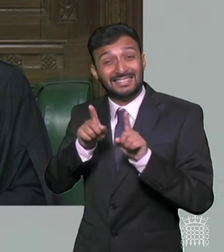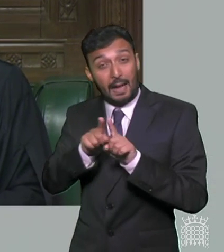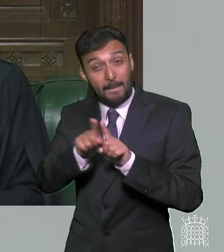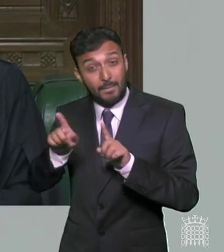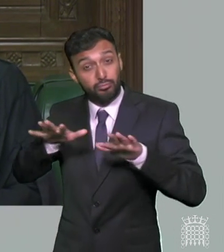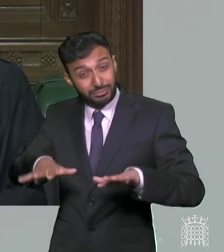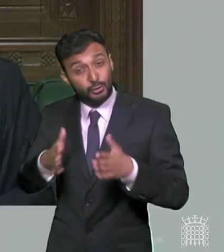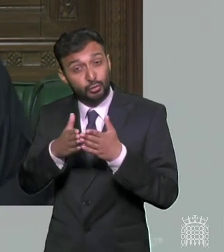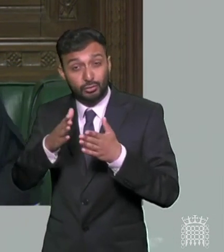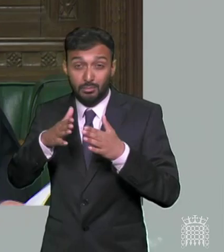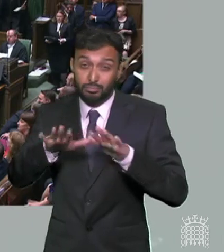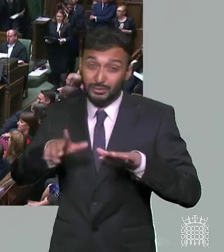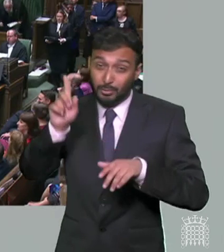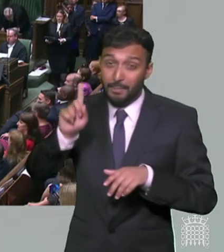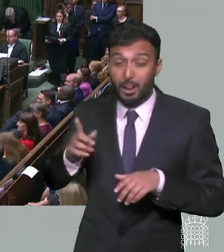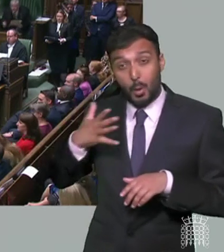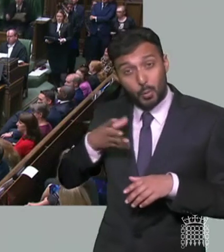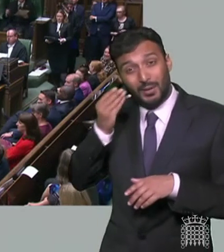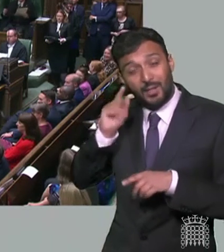Think about them for once, instead of yourselves.